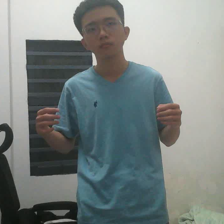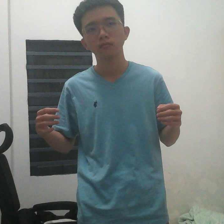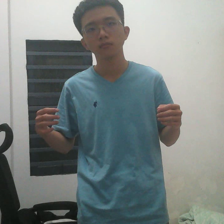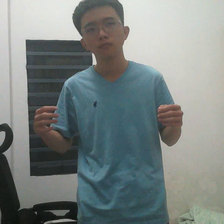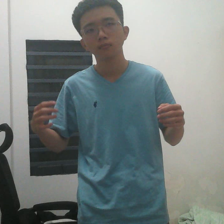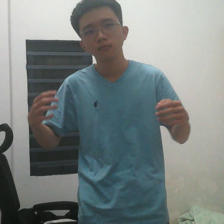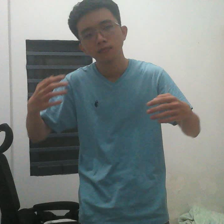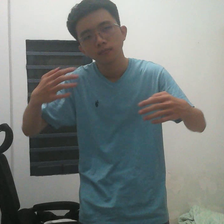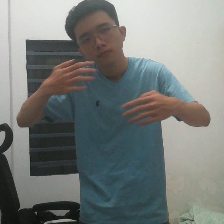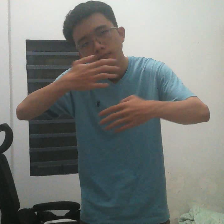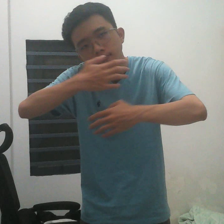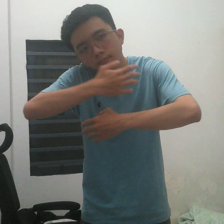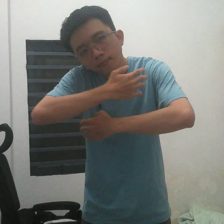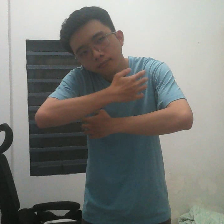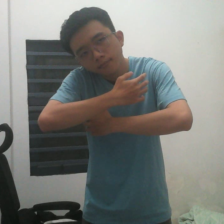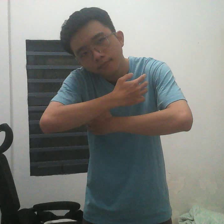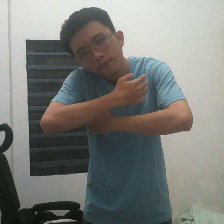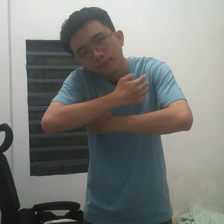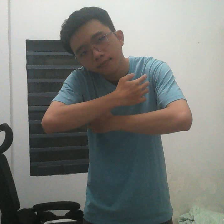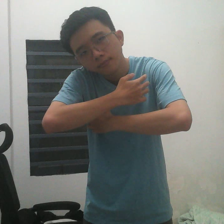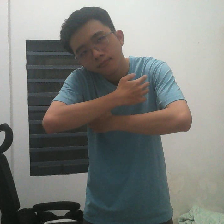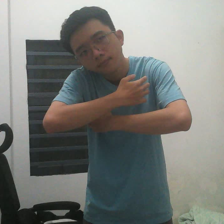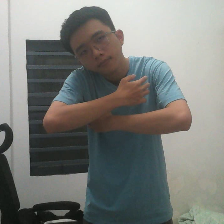om